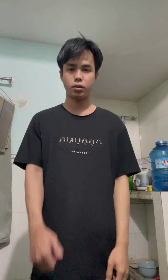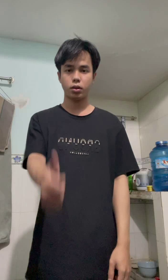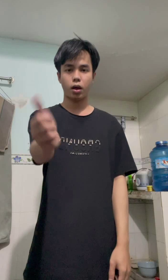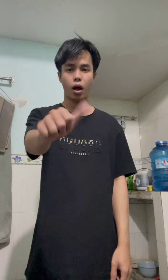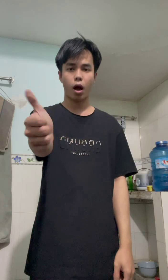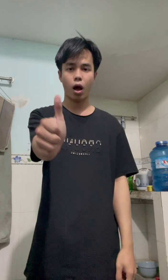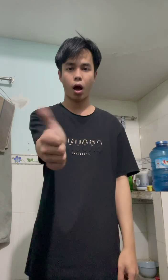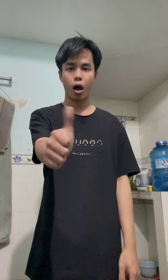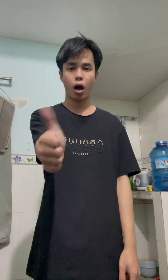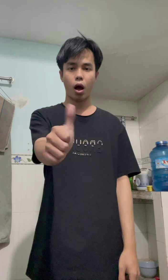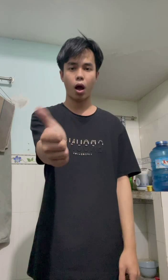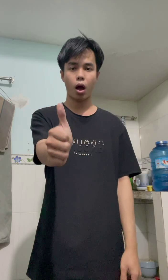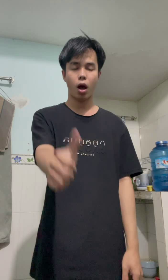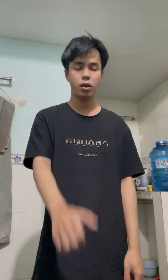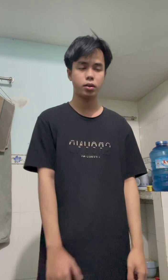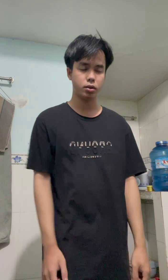ai